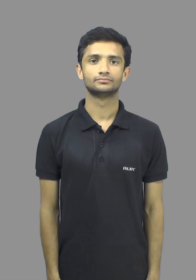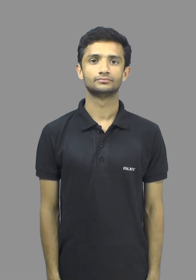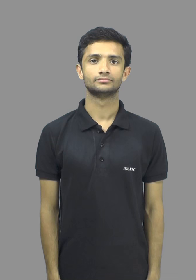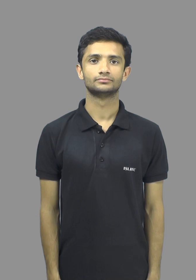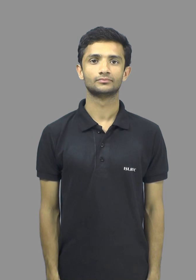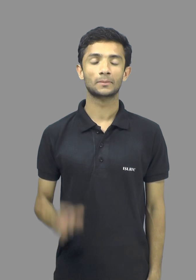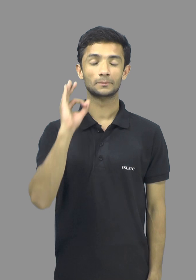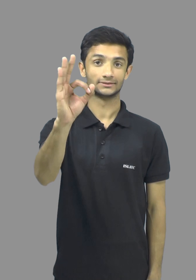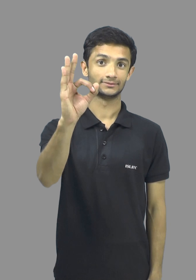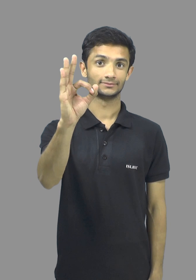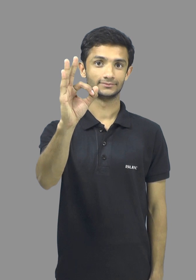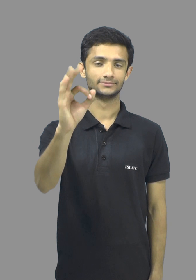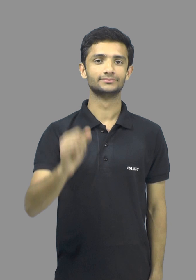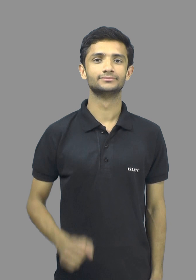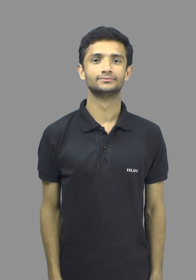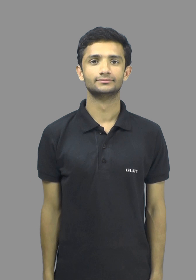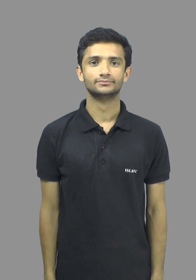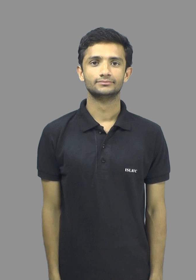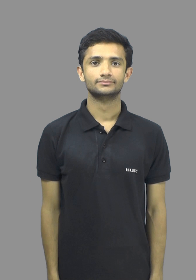Best